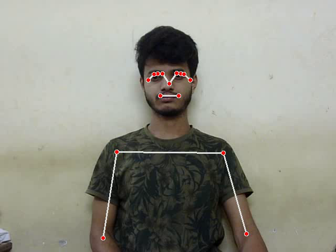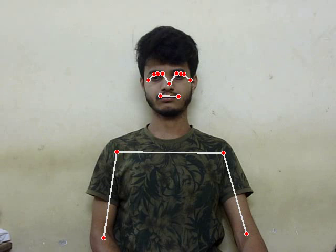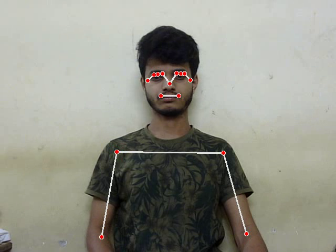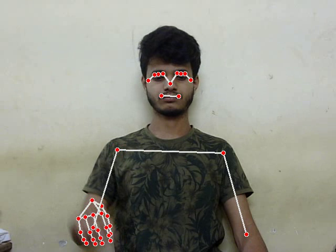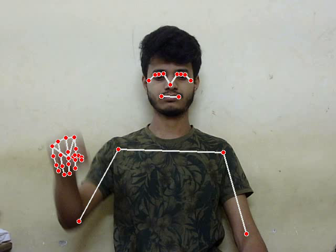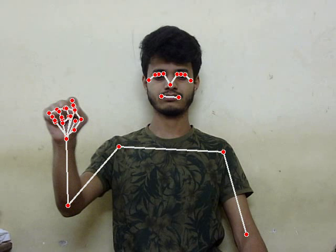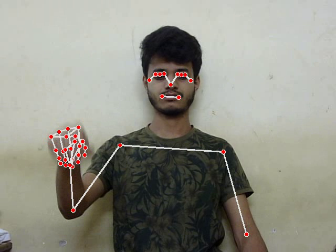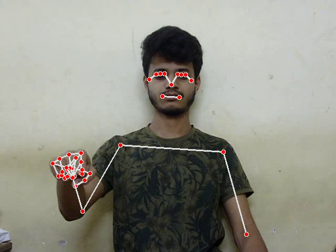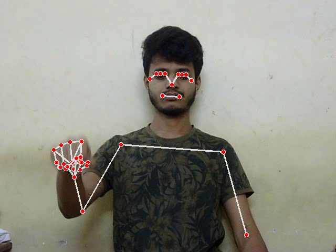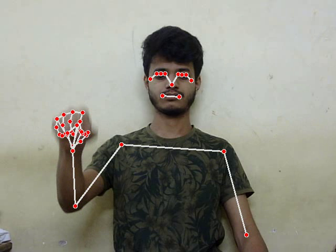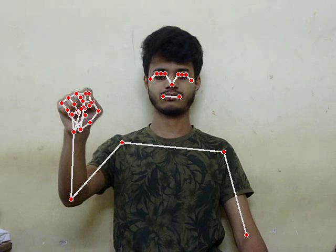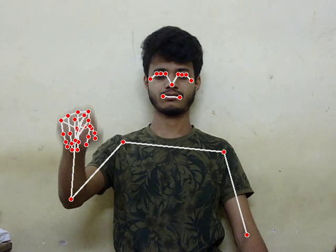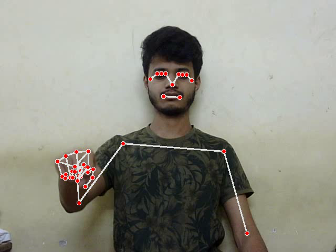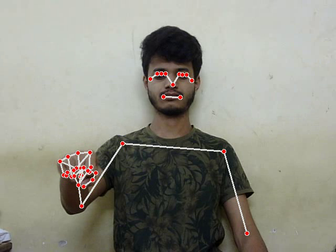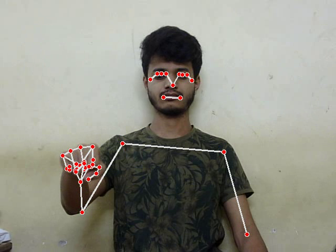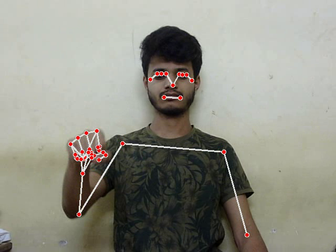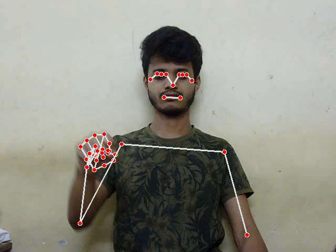yes